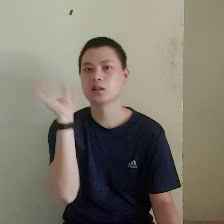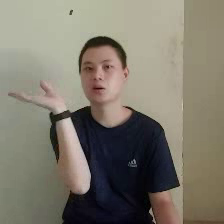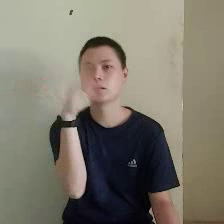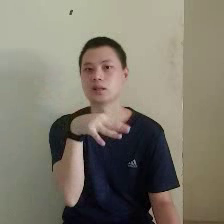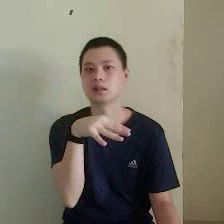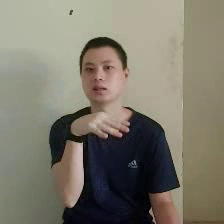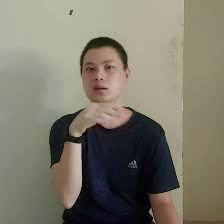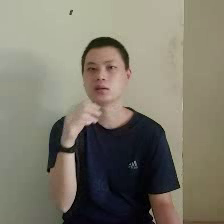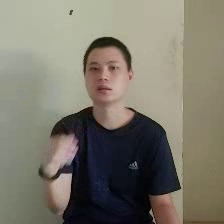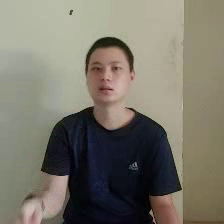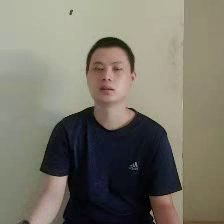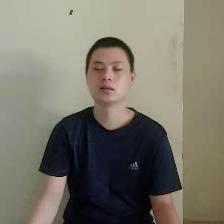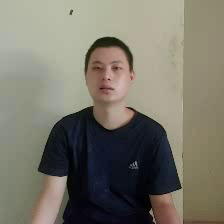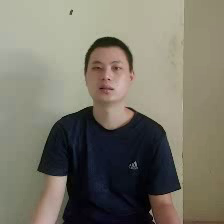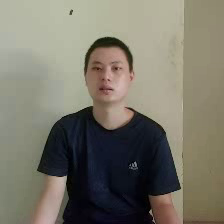Nói xấu